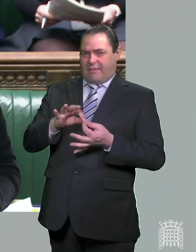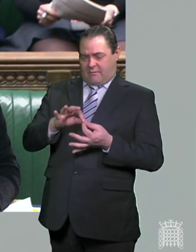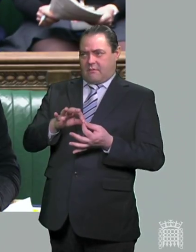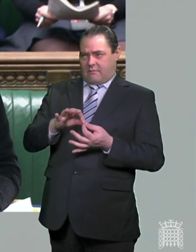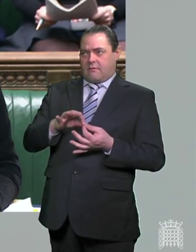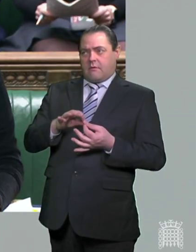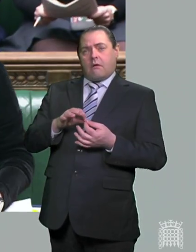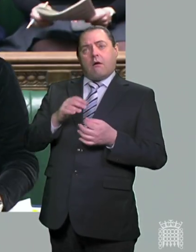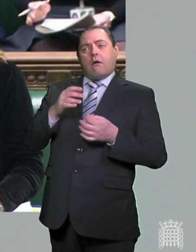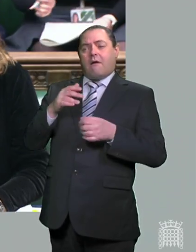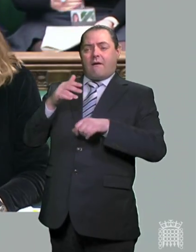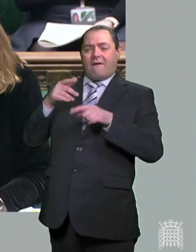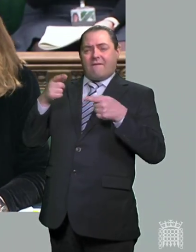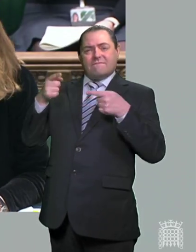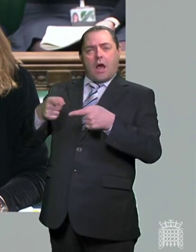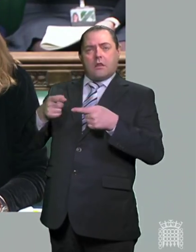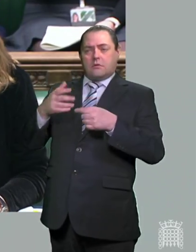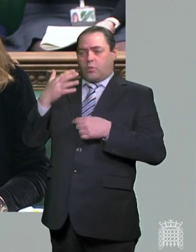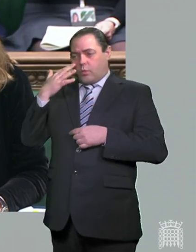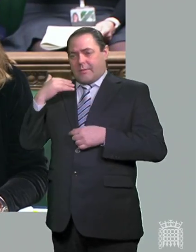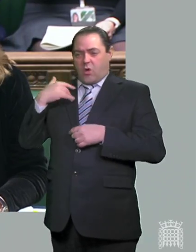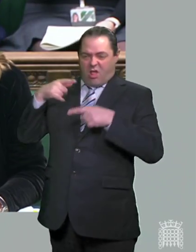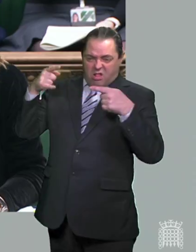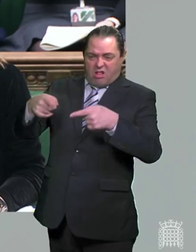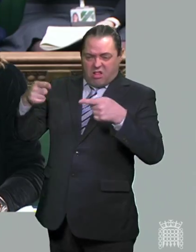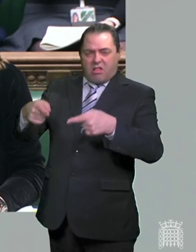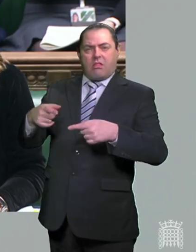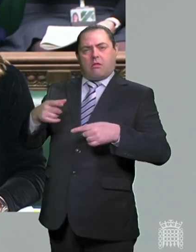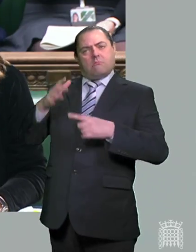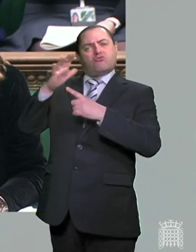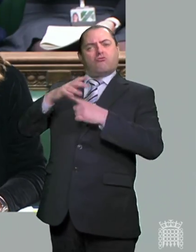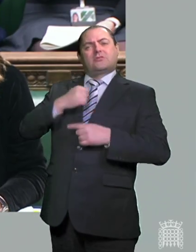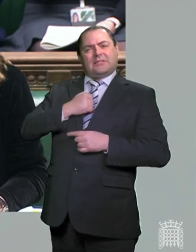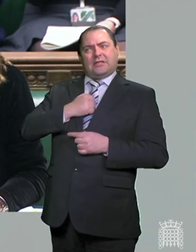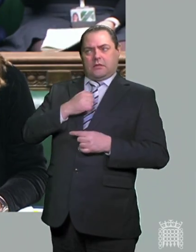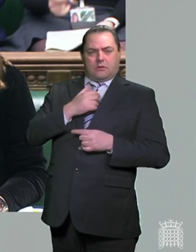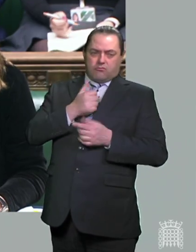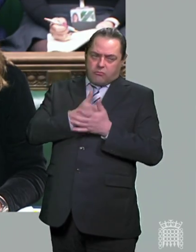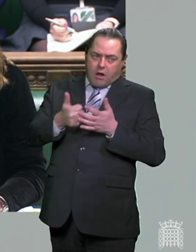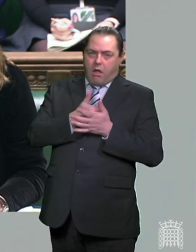Tackling violence against women and girls is a Government priority, and something I regularly discuss with my colleagues.